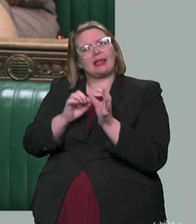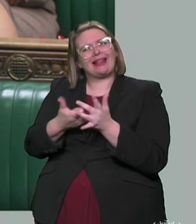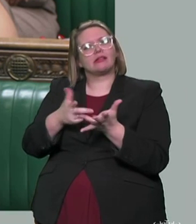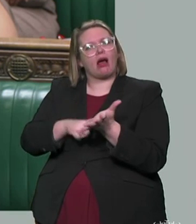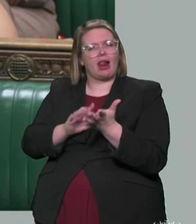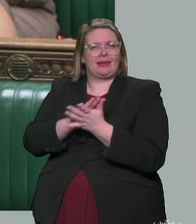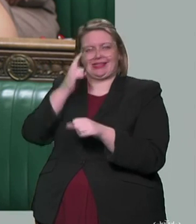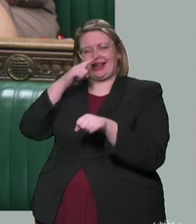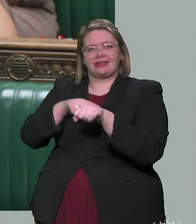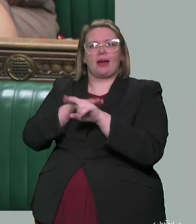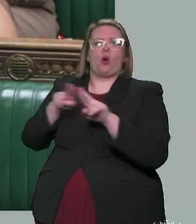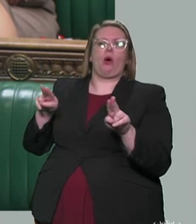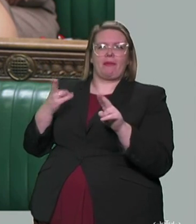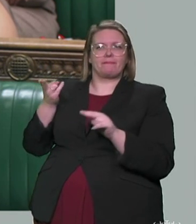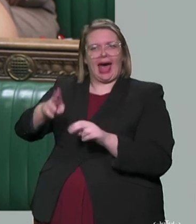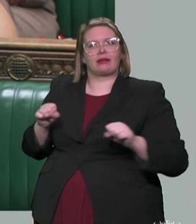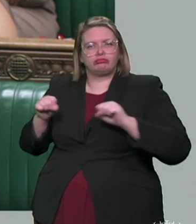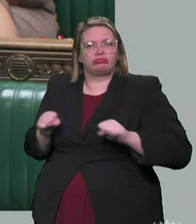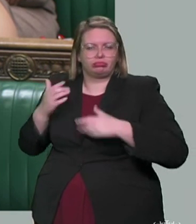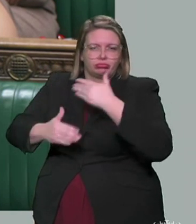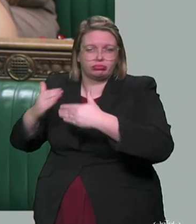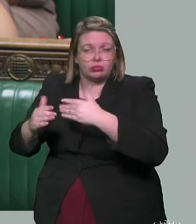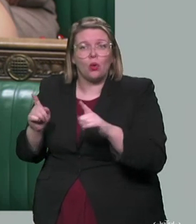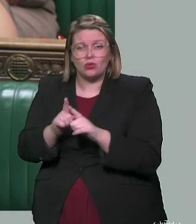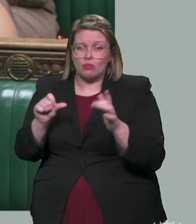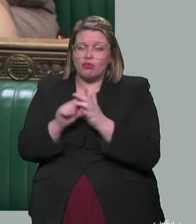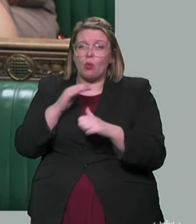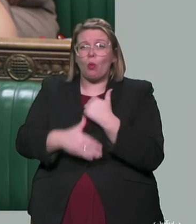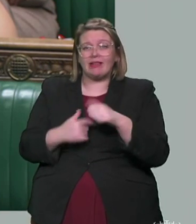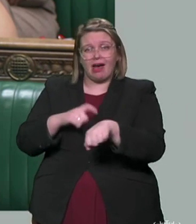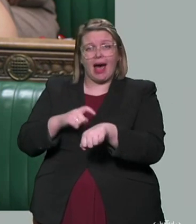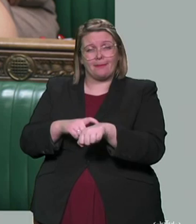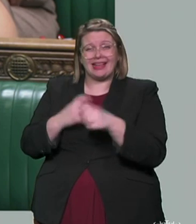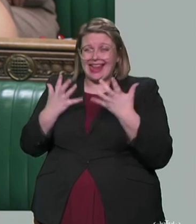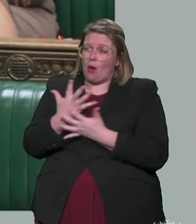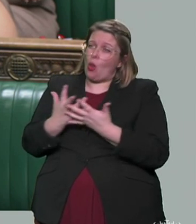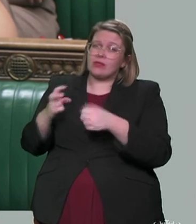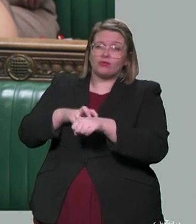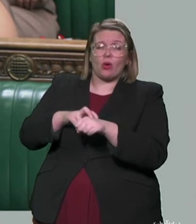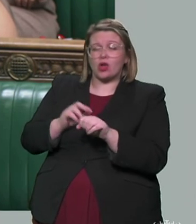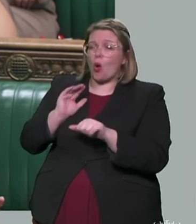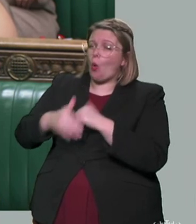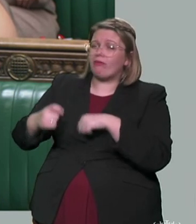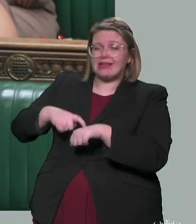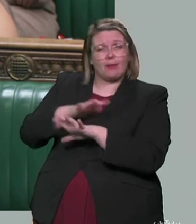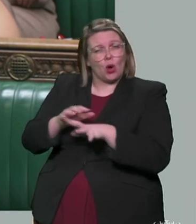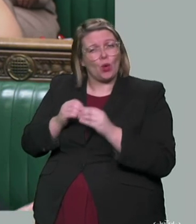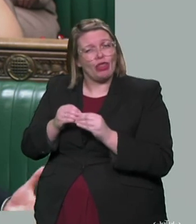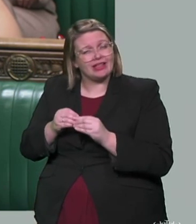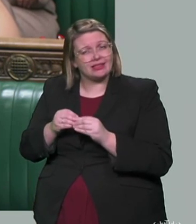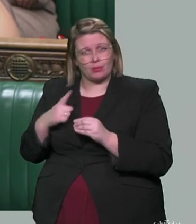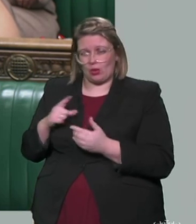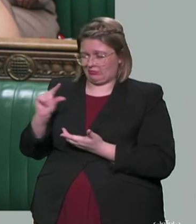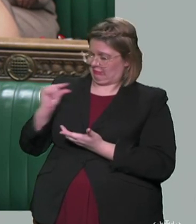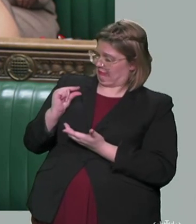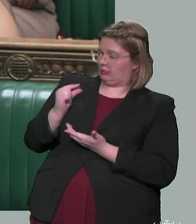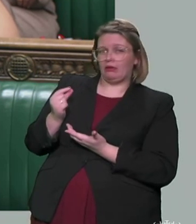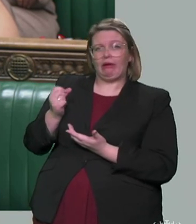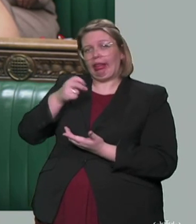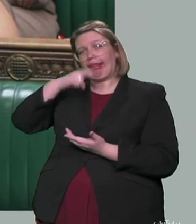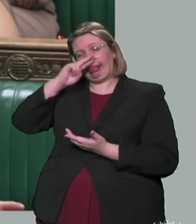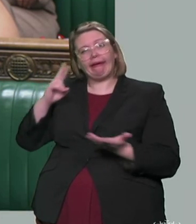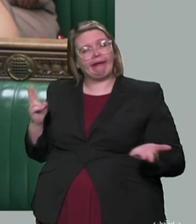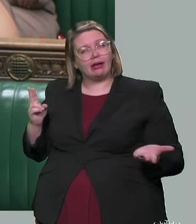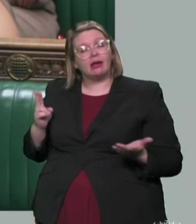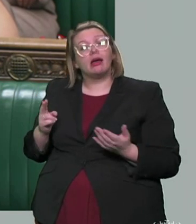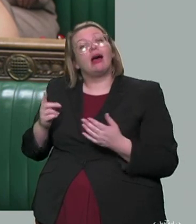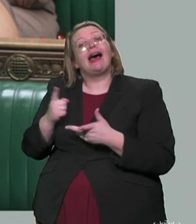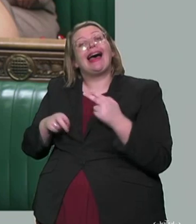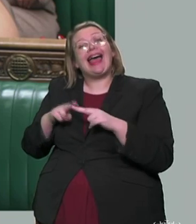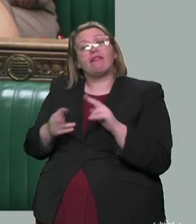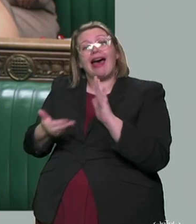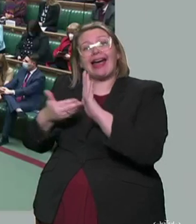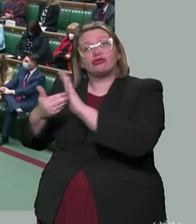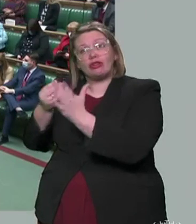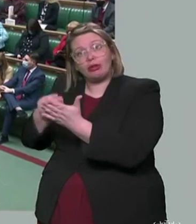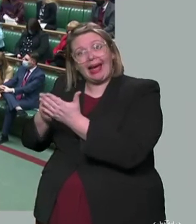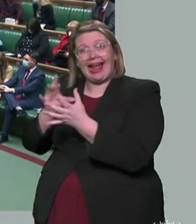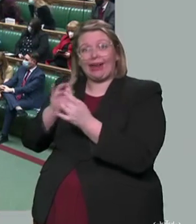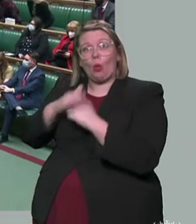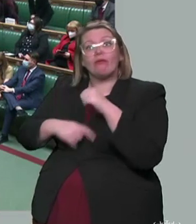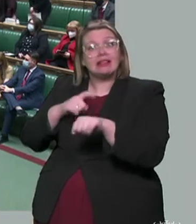Finally, we must deal with the problem of overtime, which is now barely worth doing for many doctors and nurses; if we increase that, perhaps we could increase capacity and save many more lives.